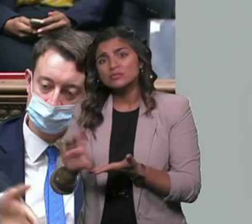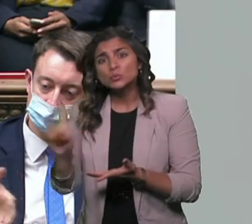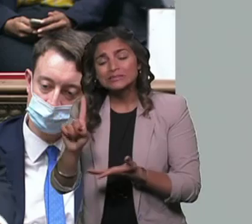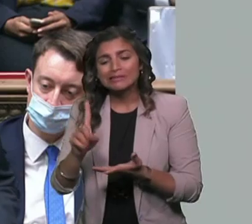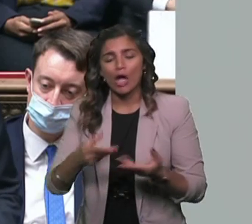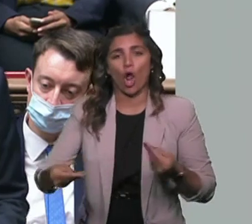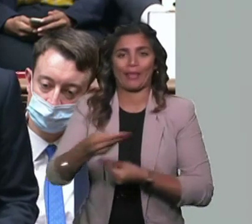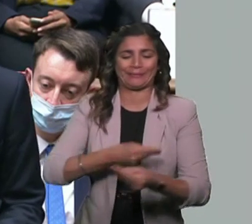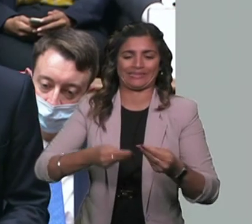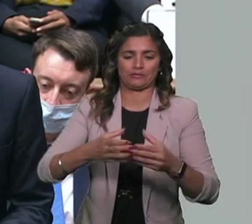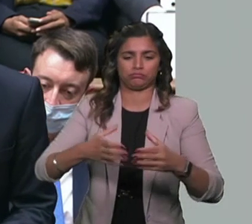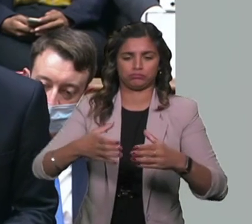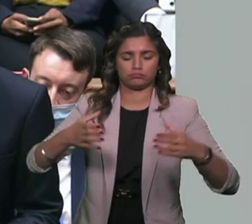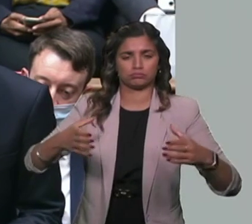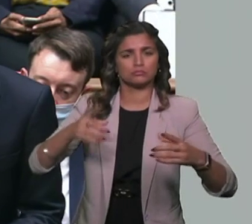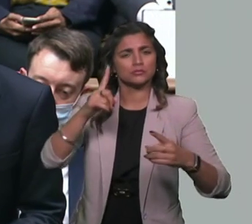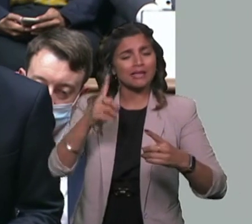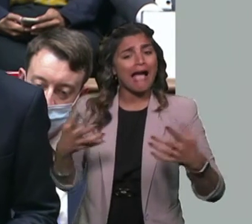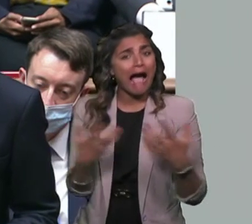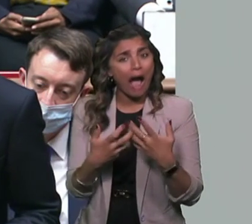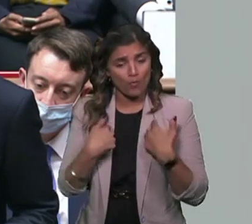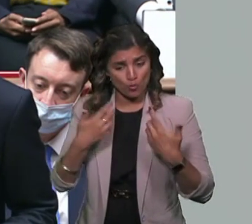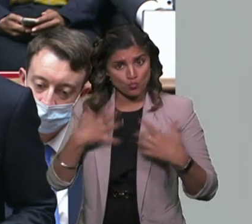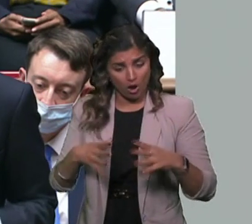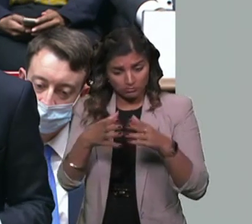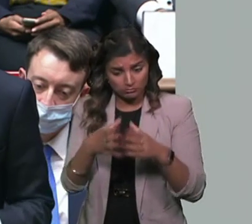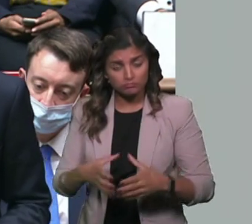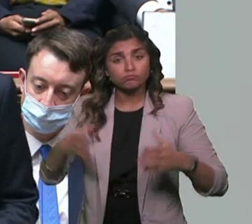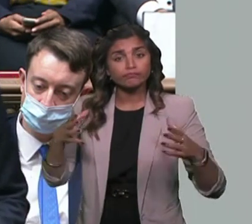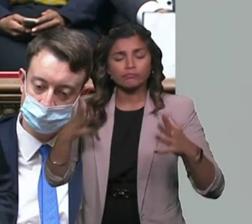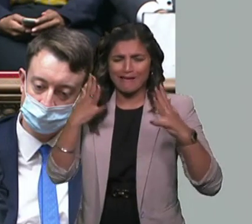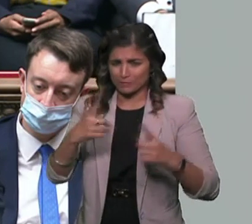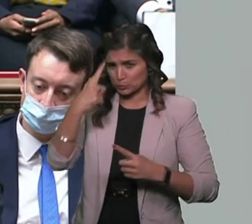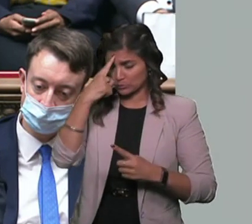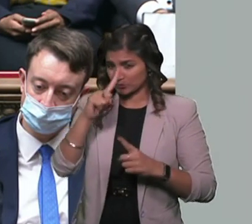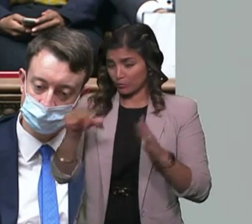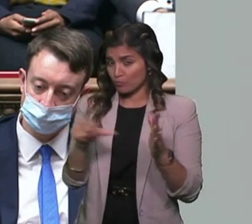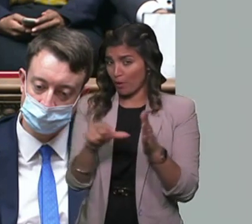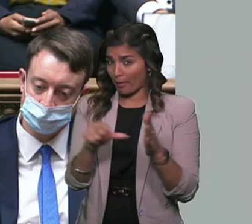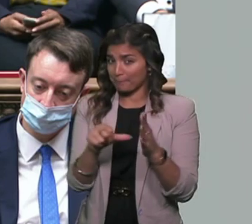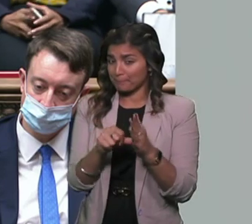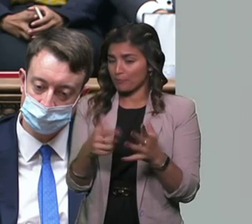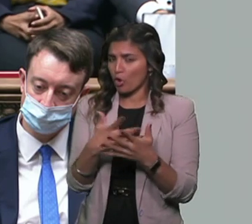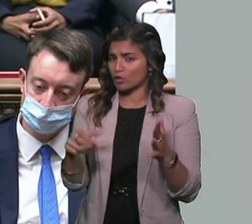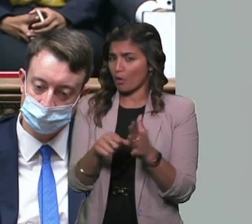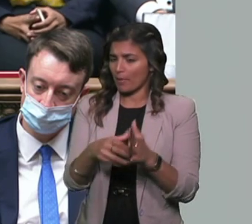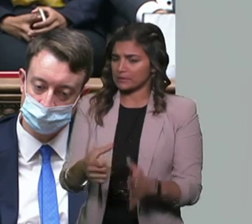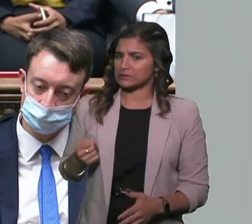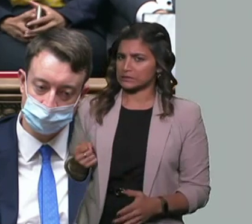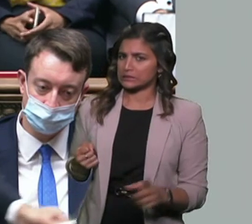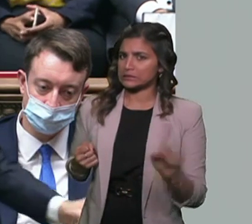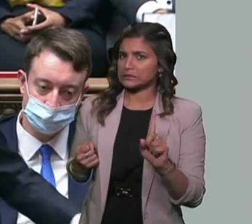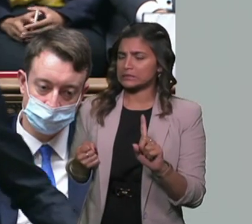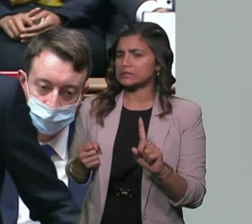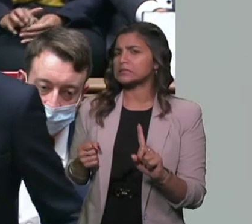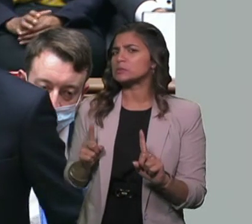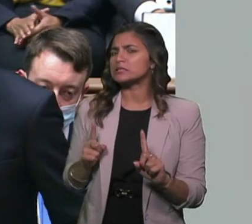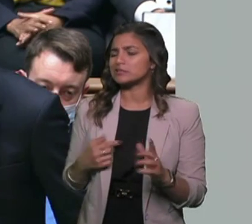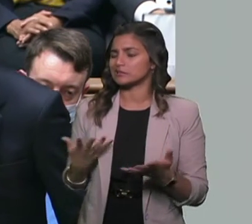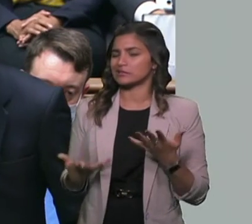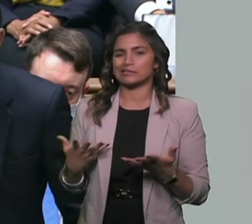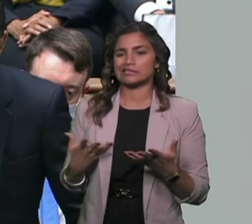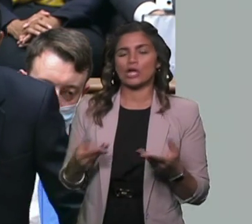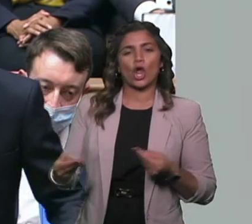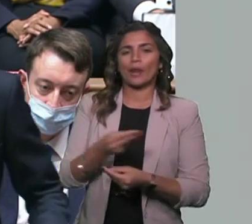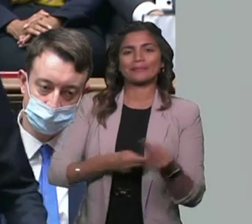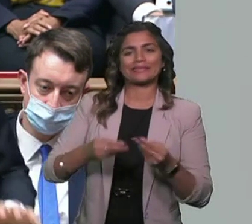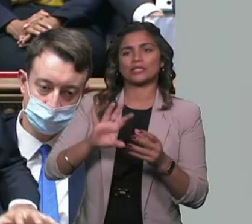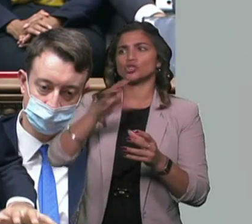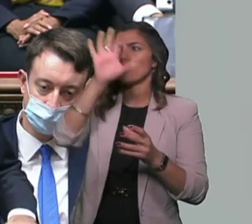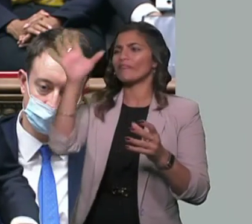If we want to see higher growth, we have to tackle the problem that has been holding back this country for far too long: our uneven economic geography.